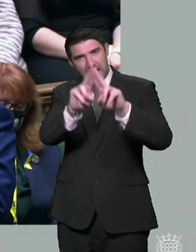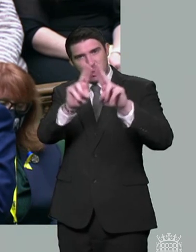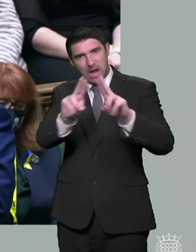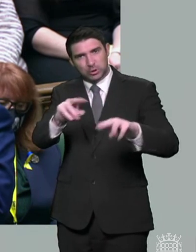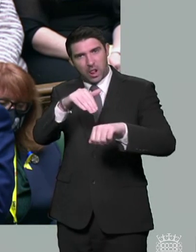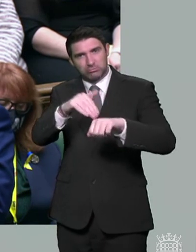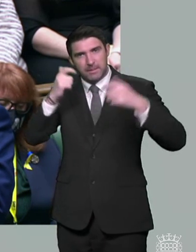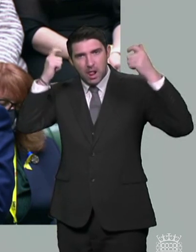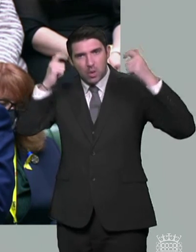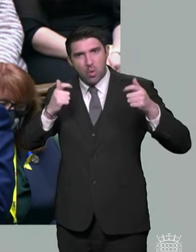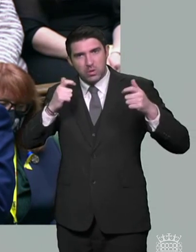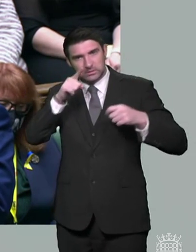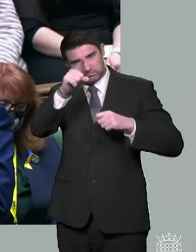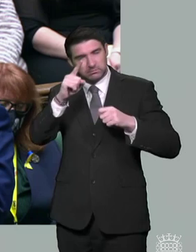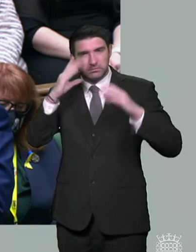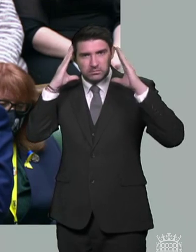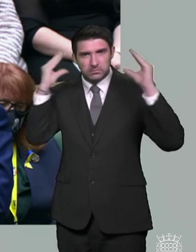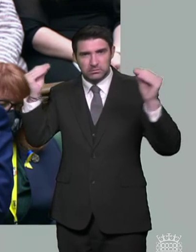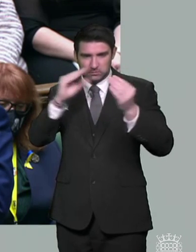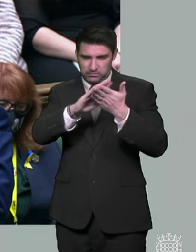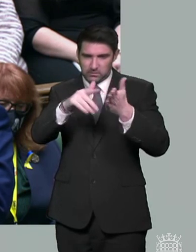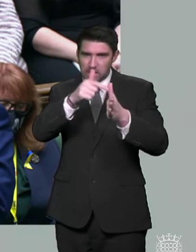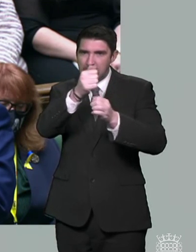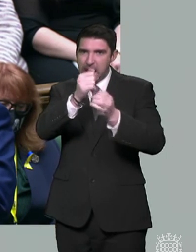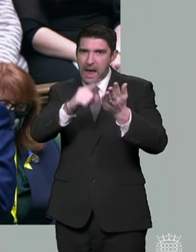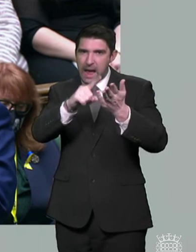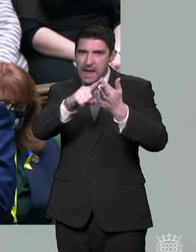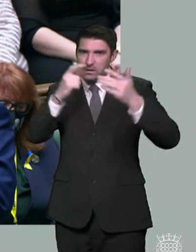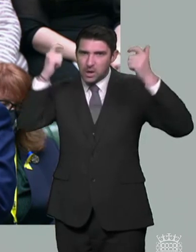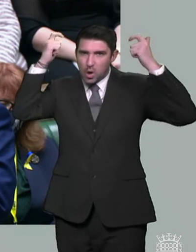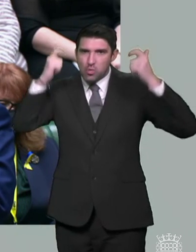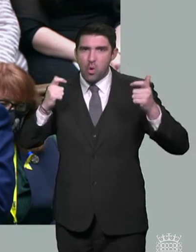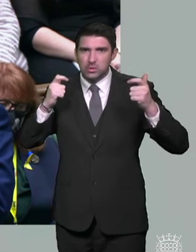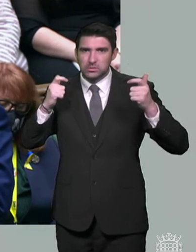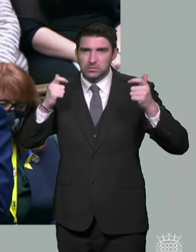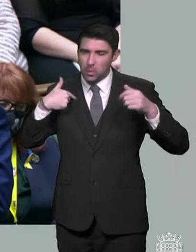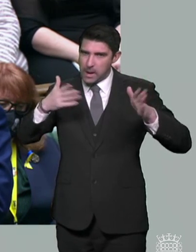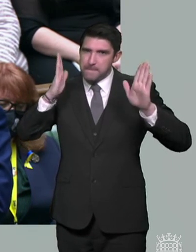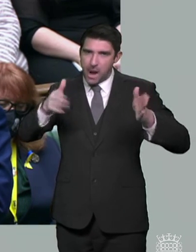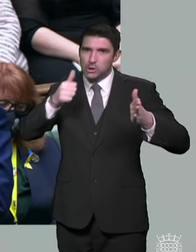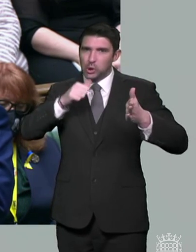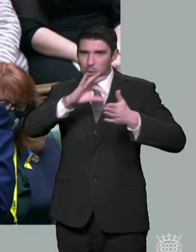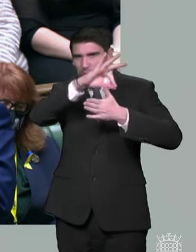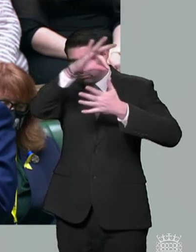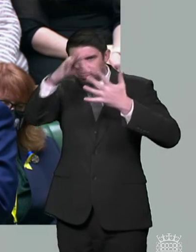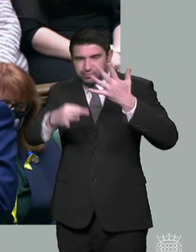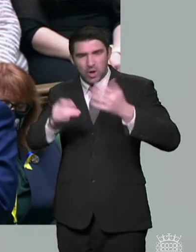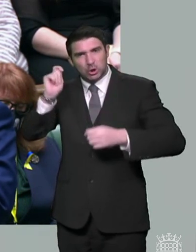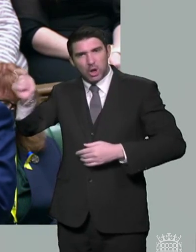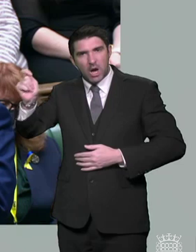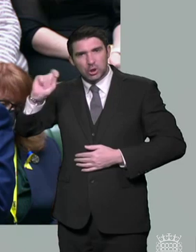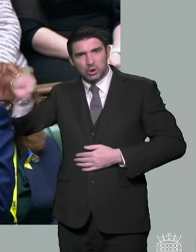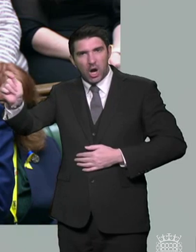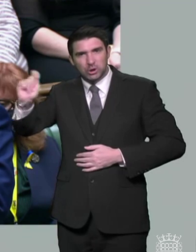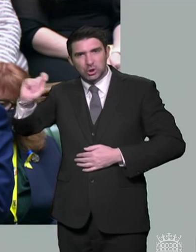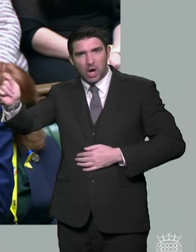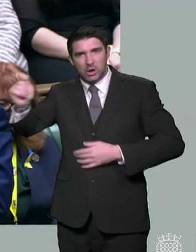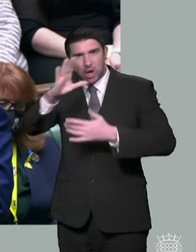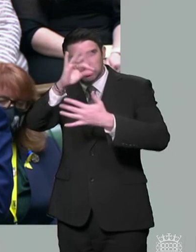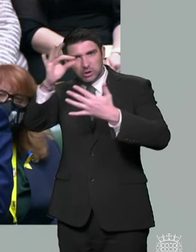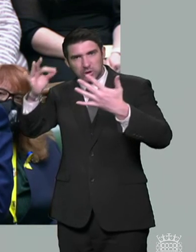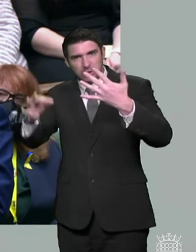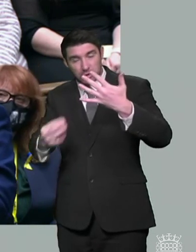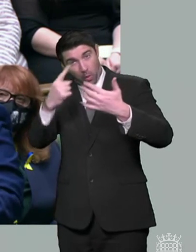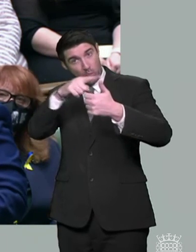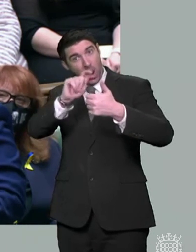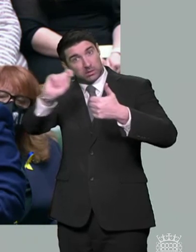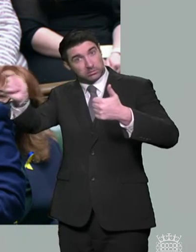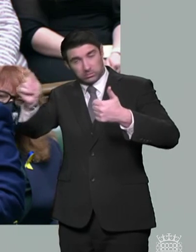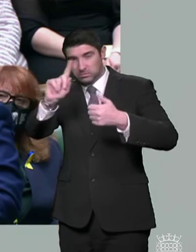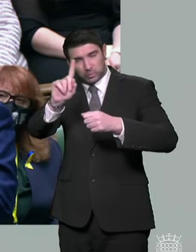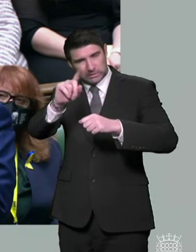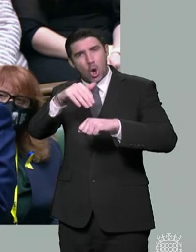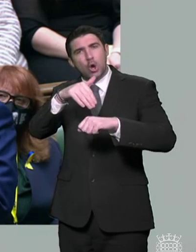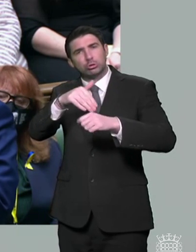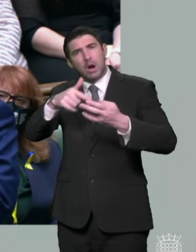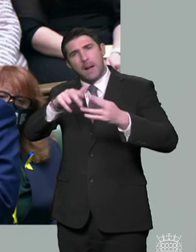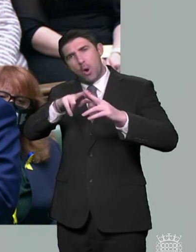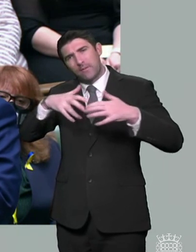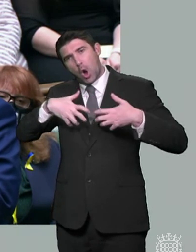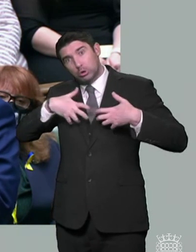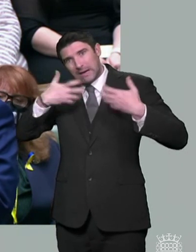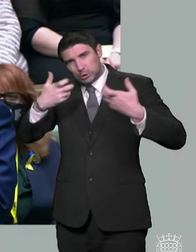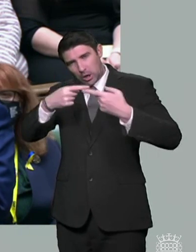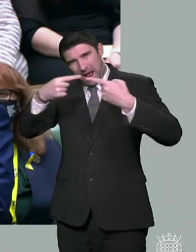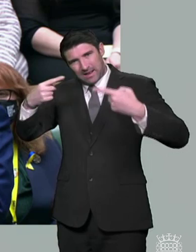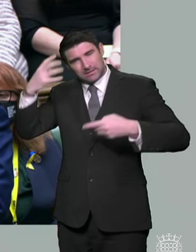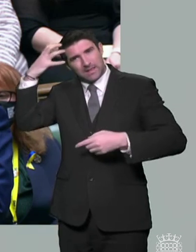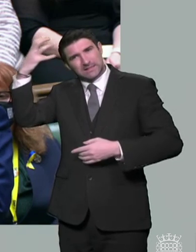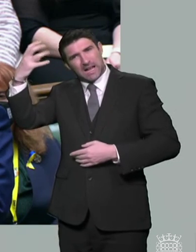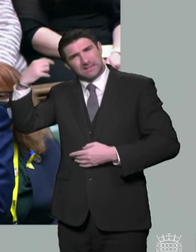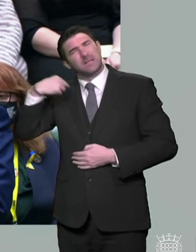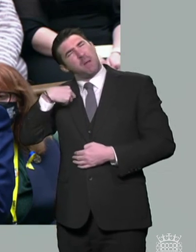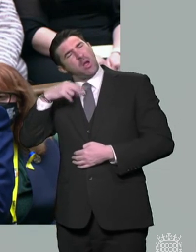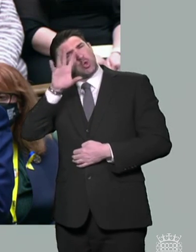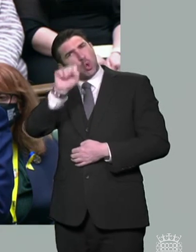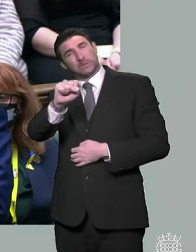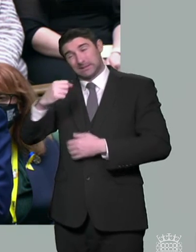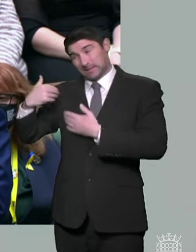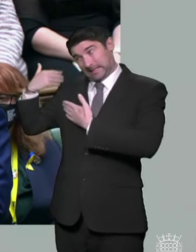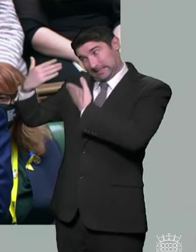To prosecute Putin and his regime, the full range of war crimes charges need to be used, including the crime of aggression by a state, but the UK has always refused to sign up to the prosecution of this crime in international law.